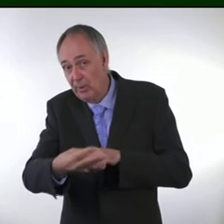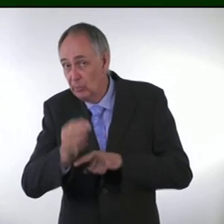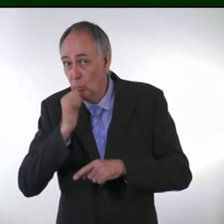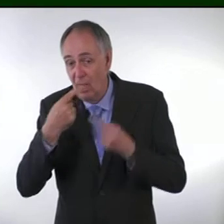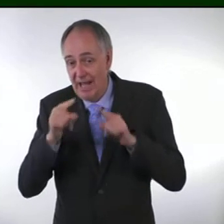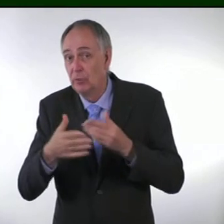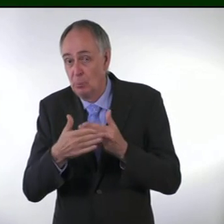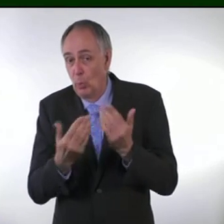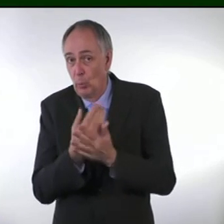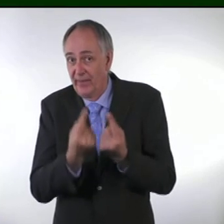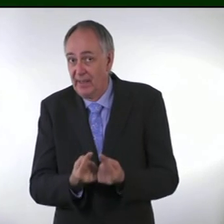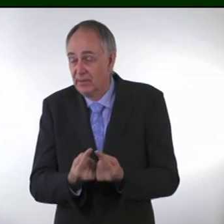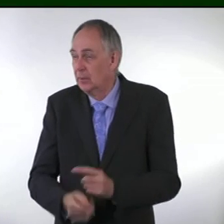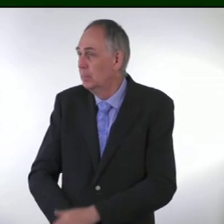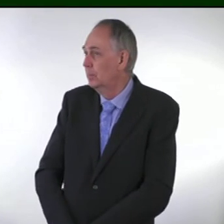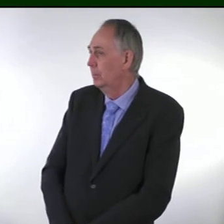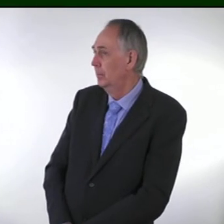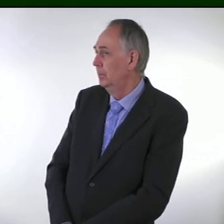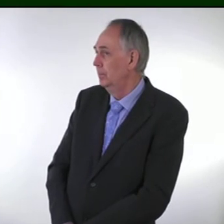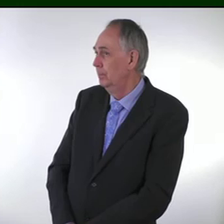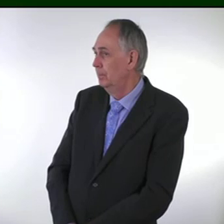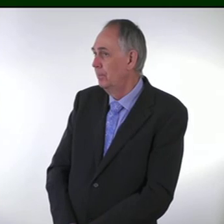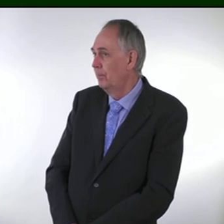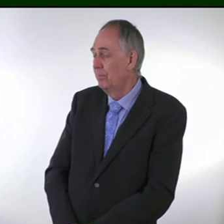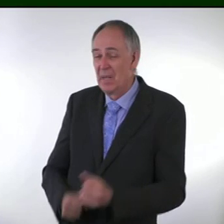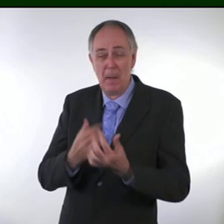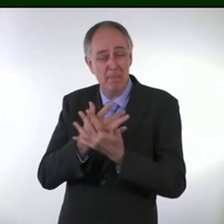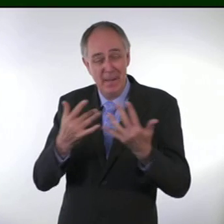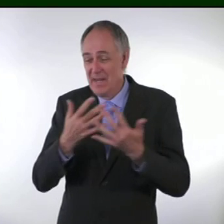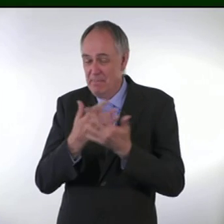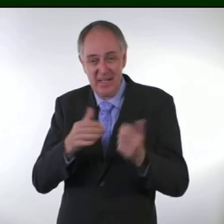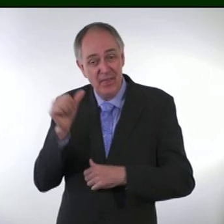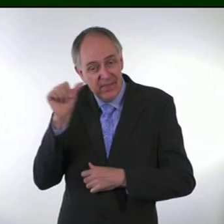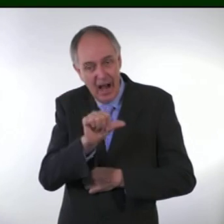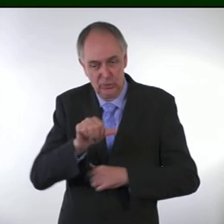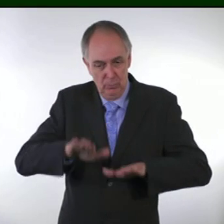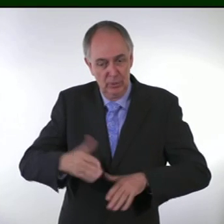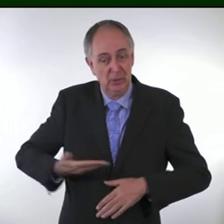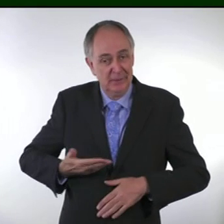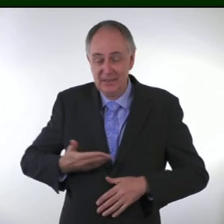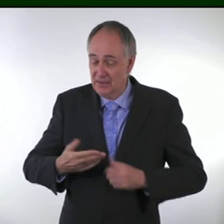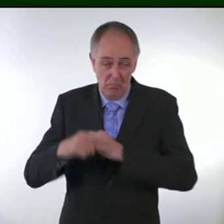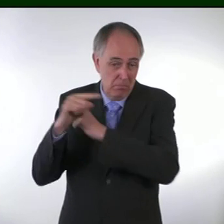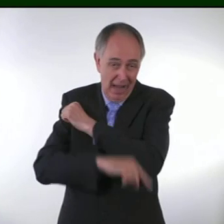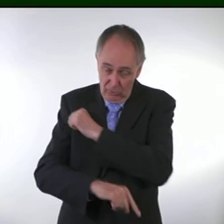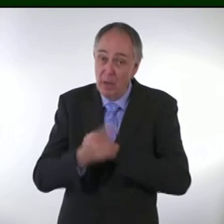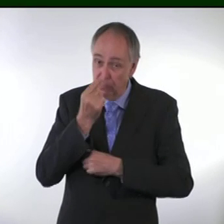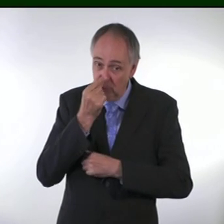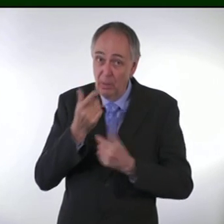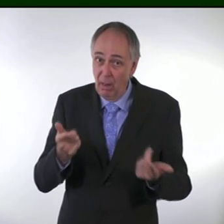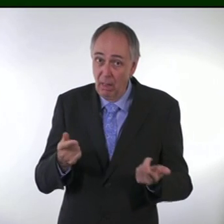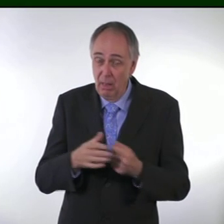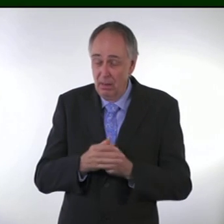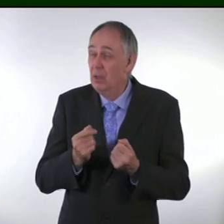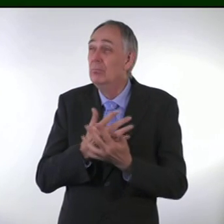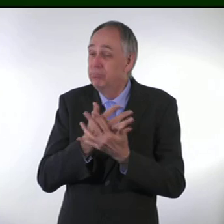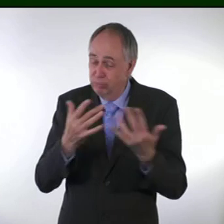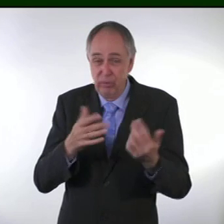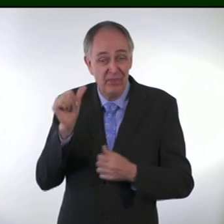Due to the covid crisis, tens of thousands of British businesses face bankruptcy and millions of British people face redundancy.